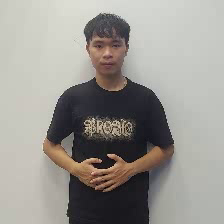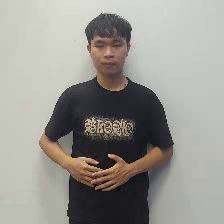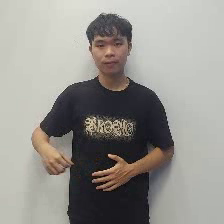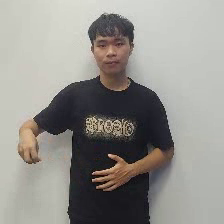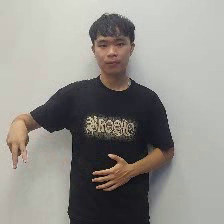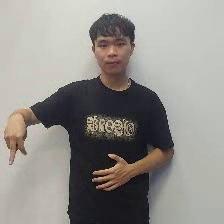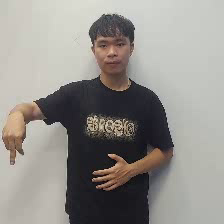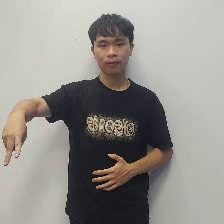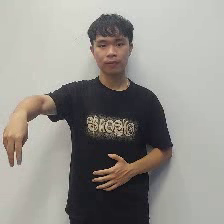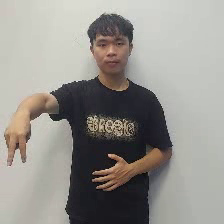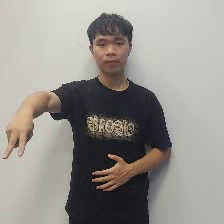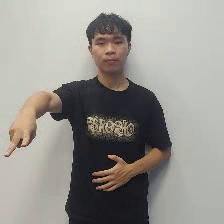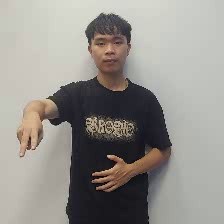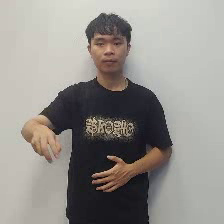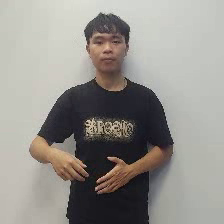Đi